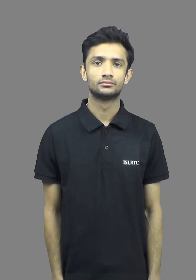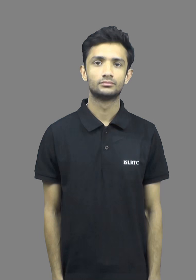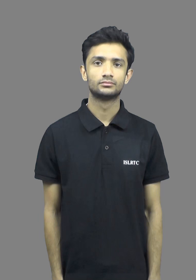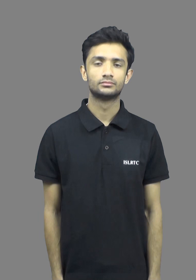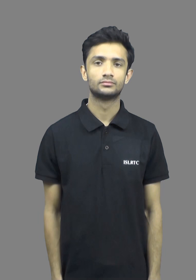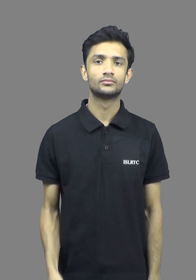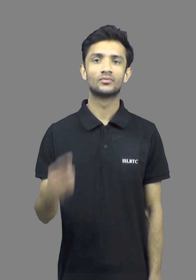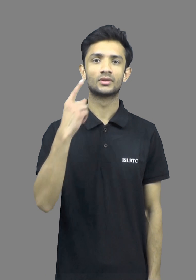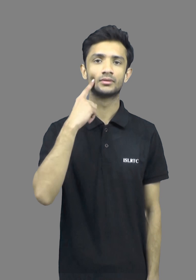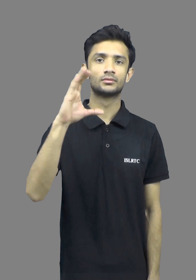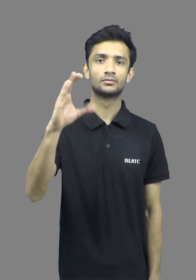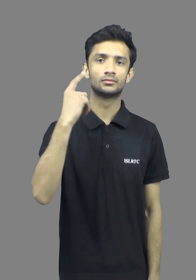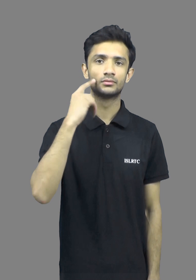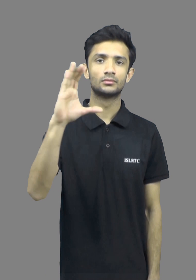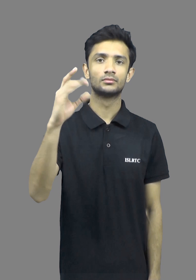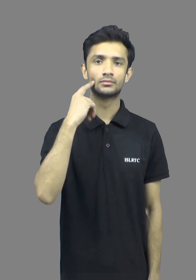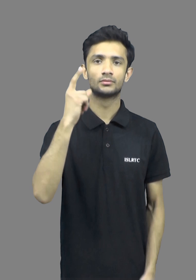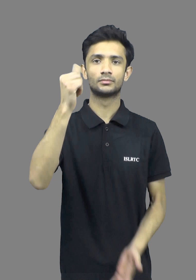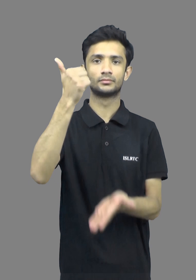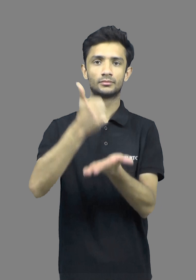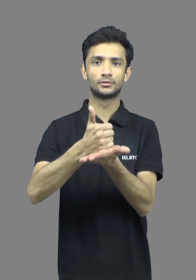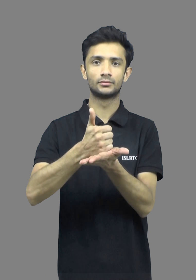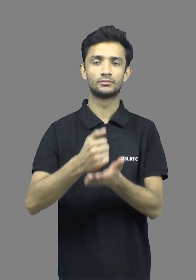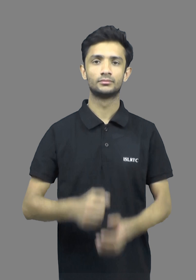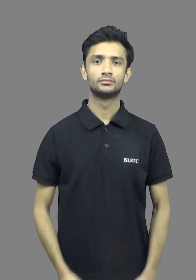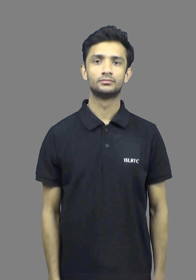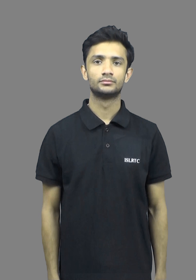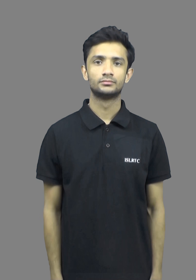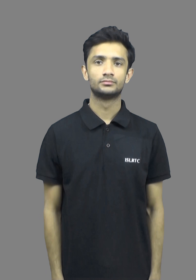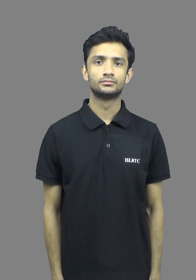ICICI Bank